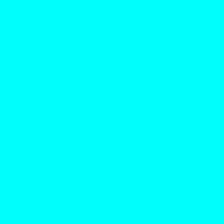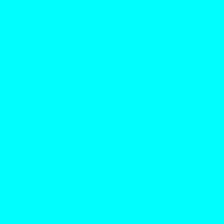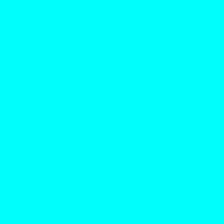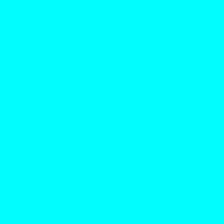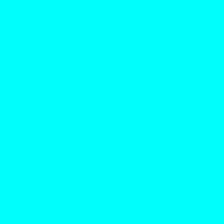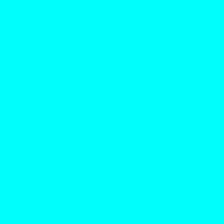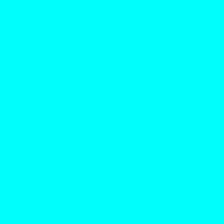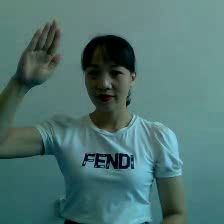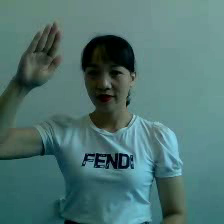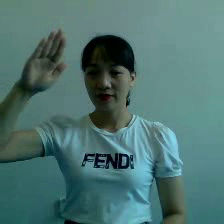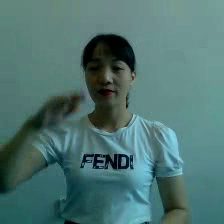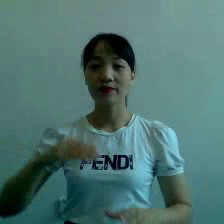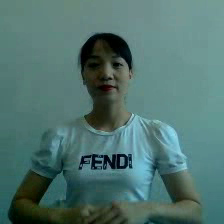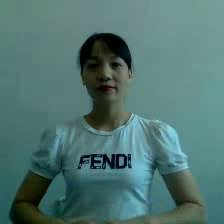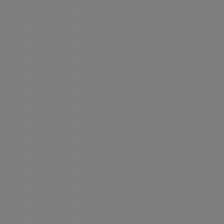Chào